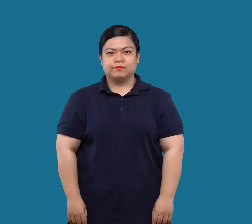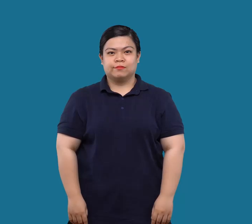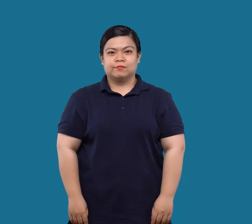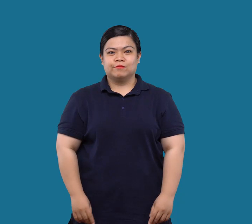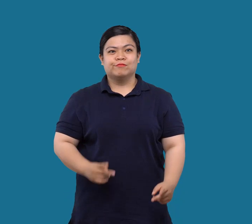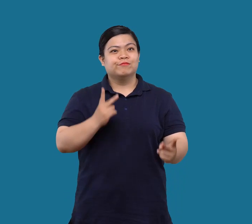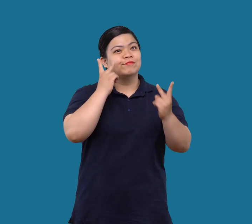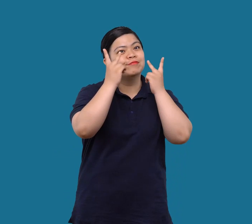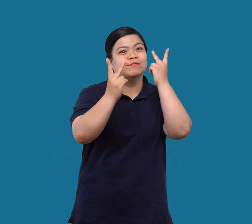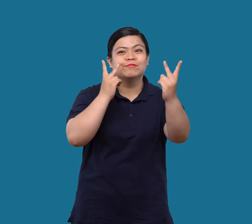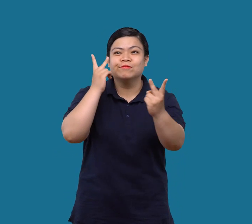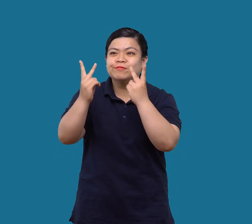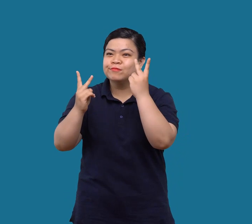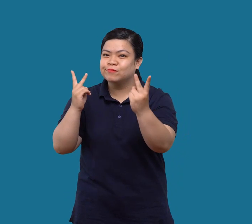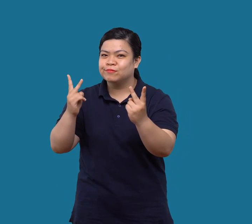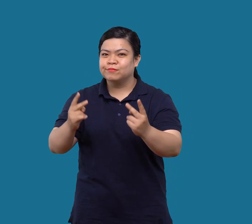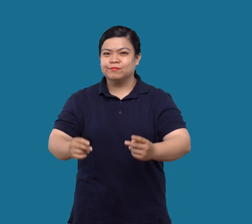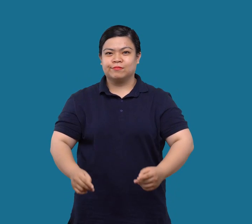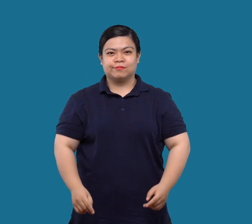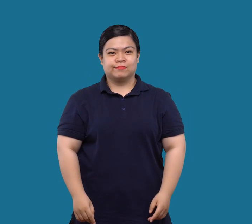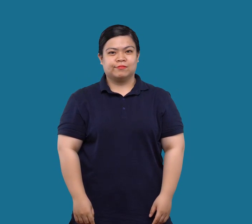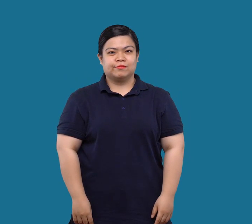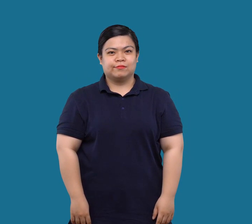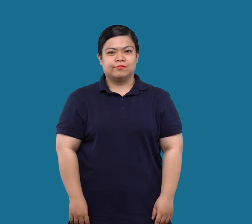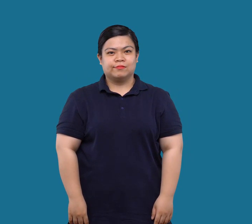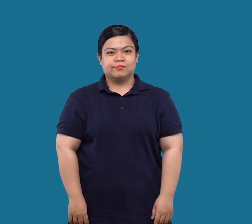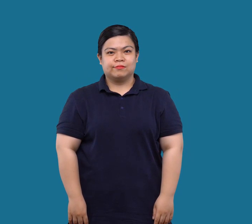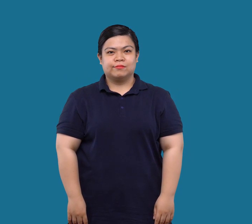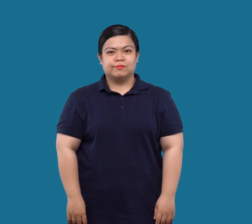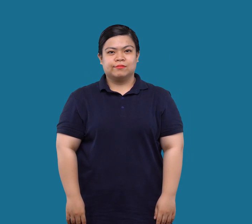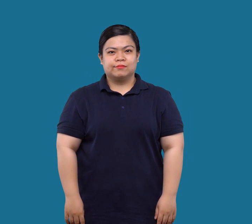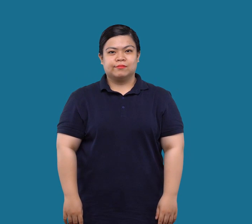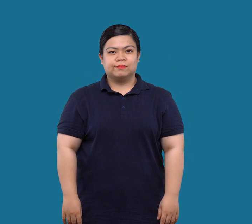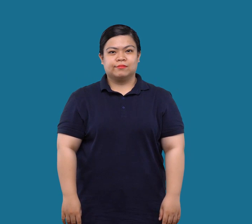tham quan